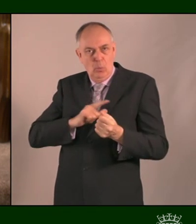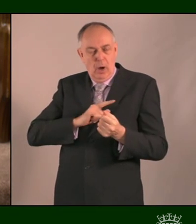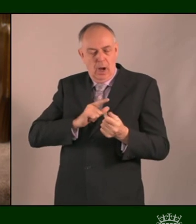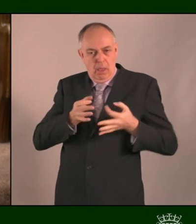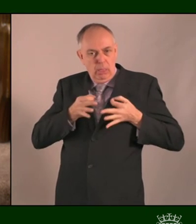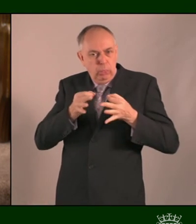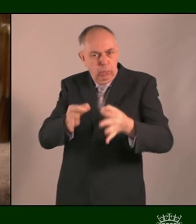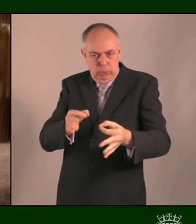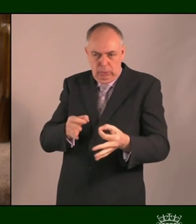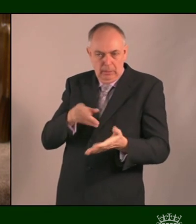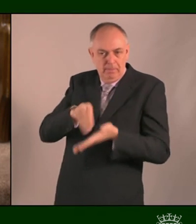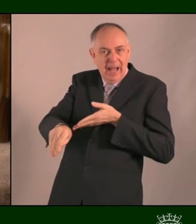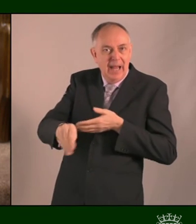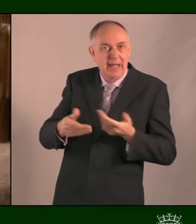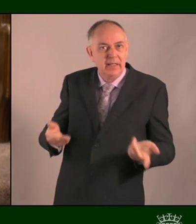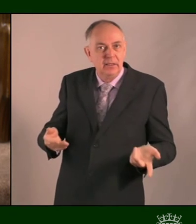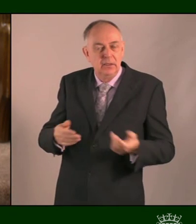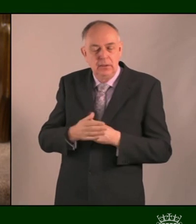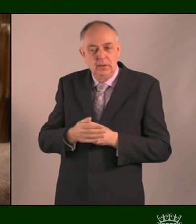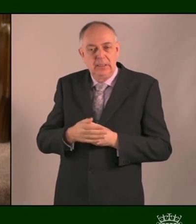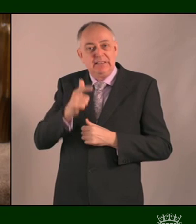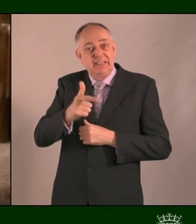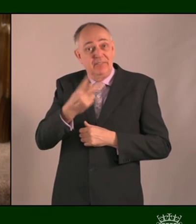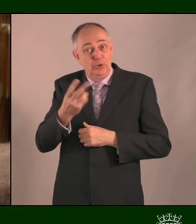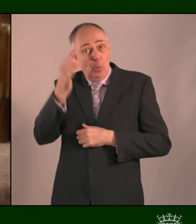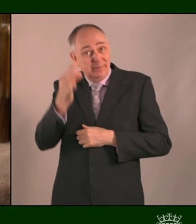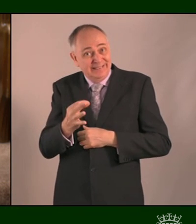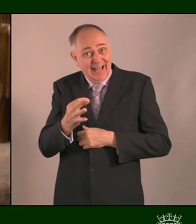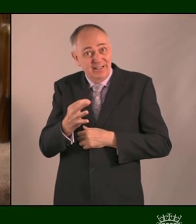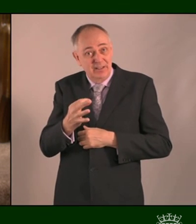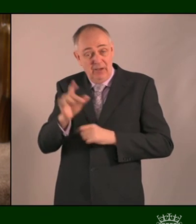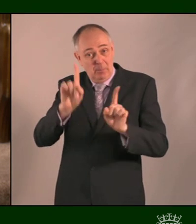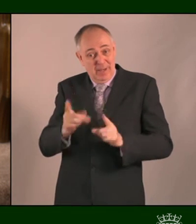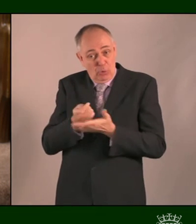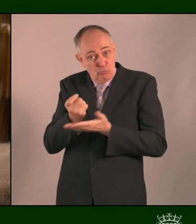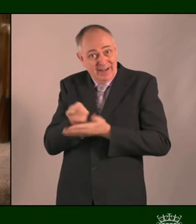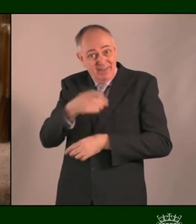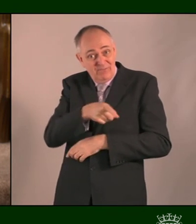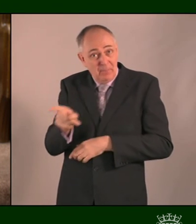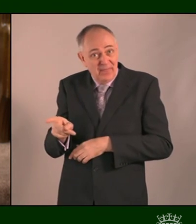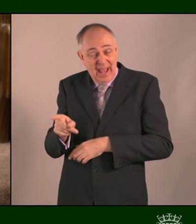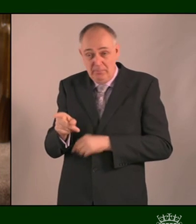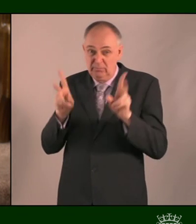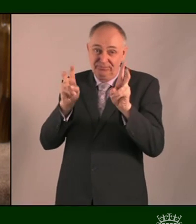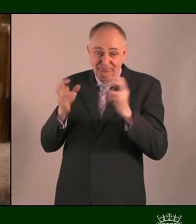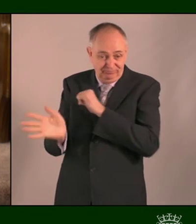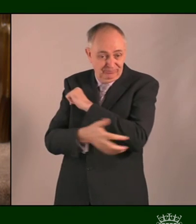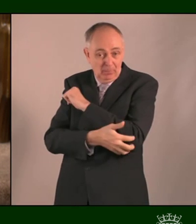Some 72% of its tenants on universal credit are now in significant rent arrears, with over half of them technically destitute.